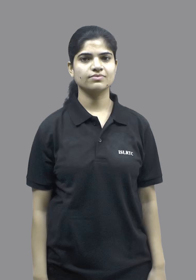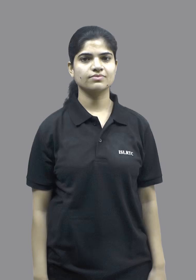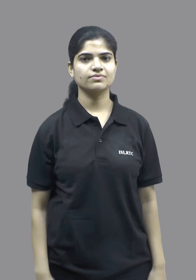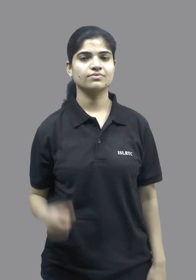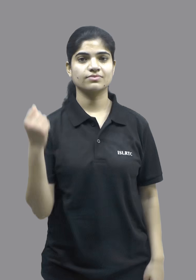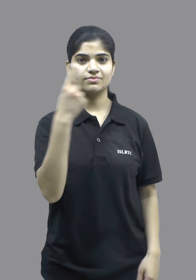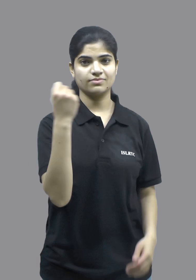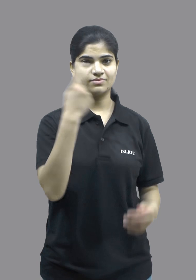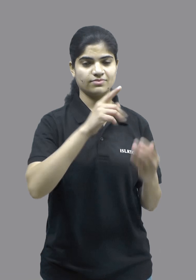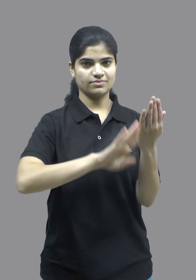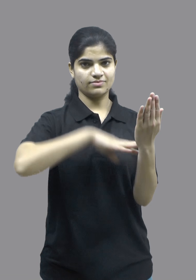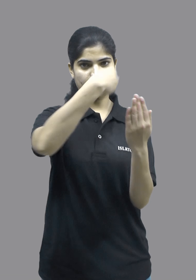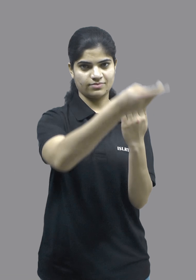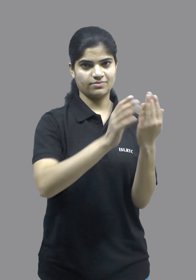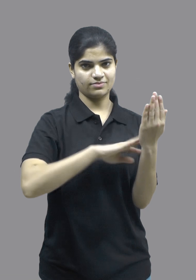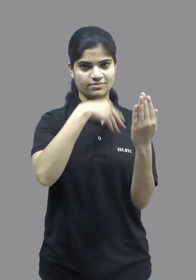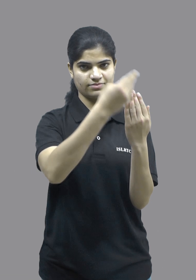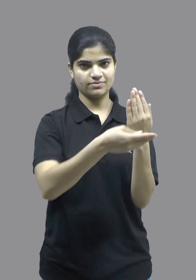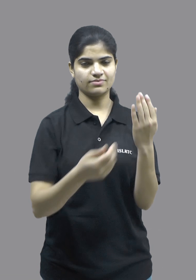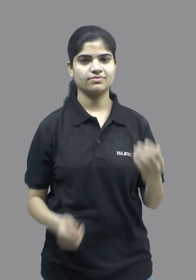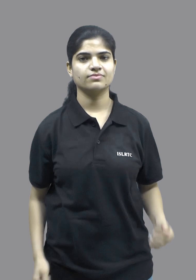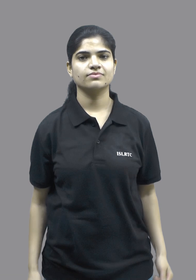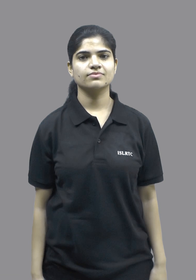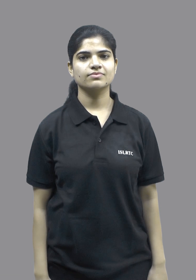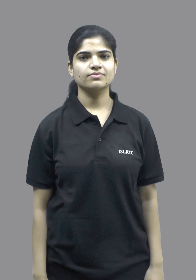Calendar